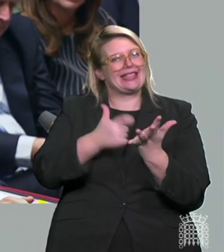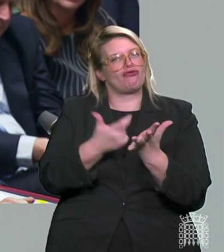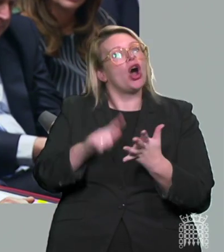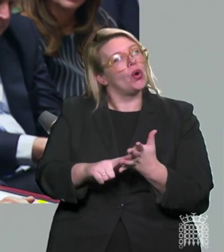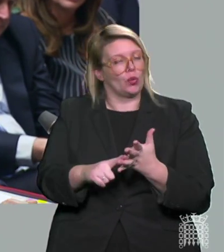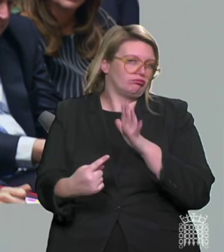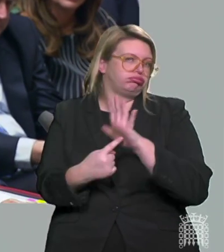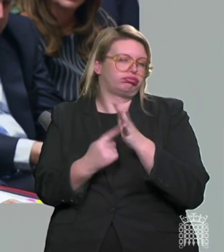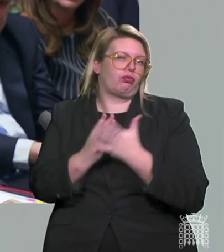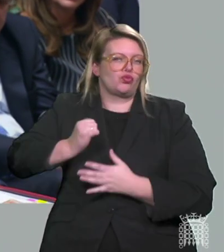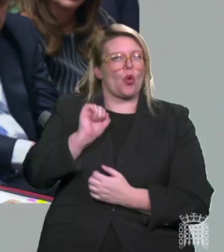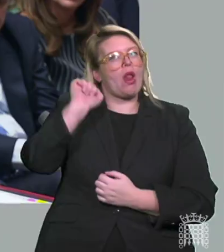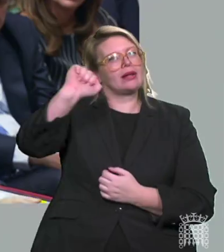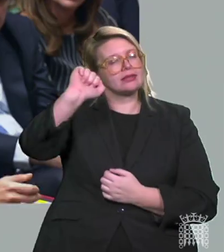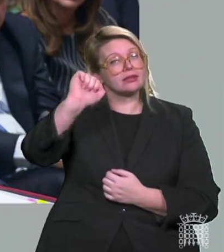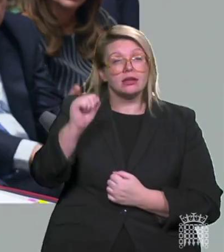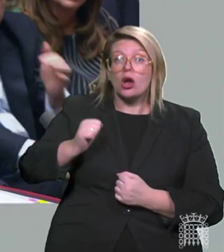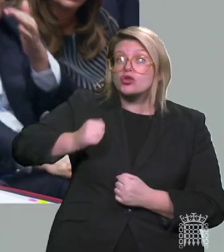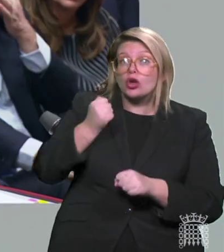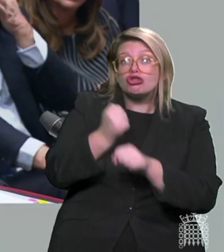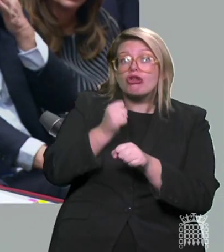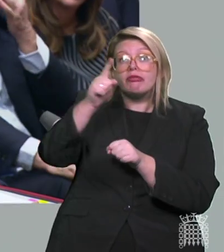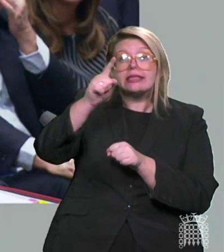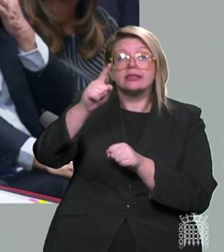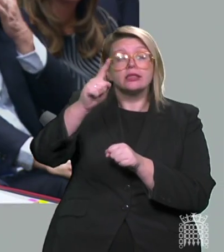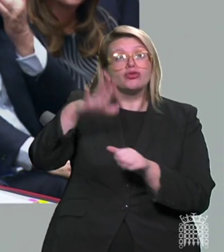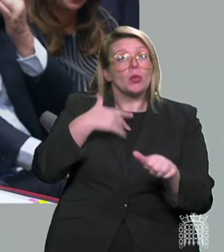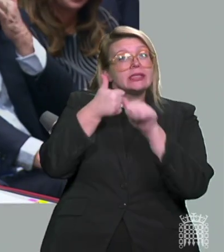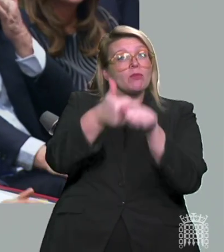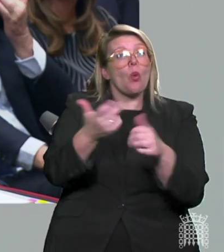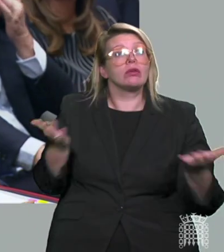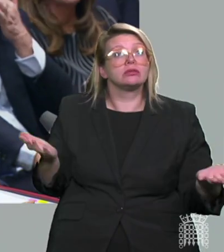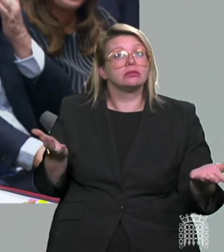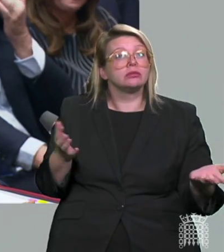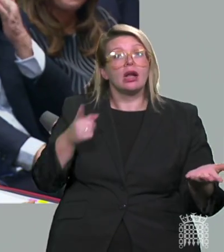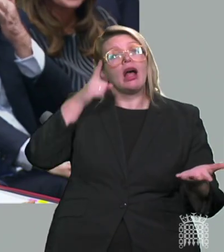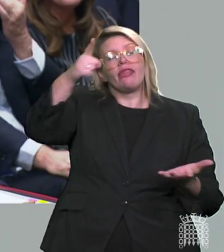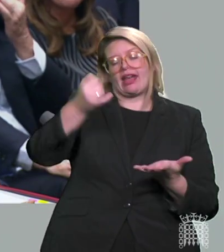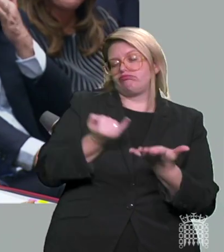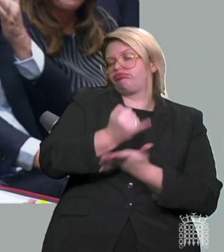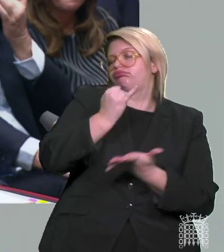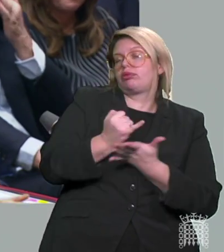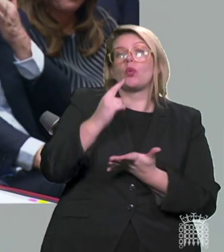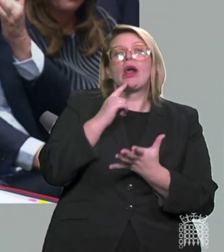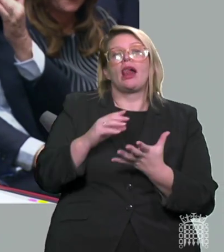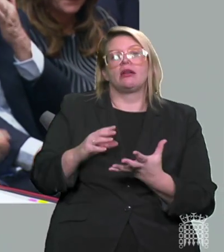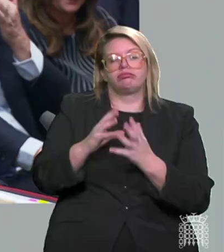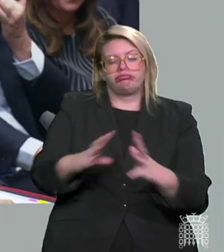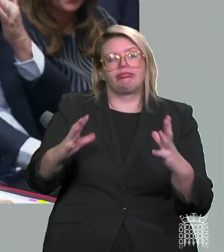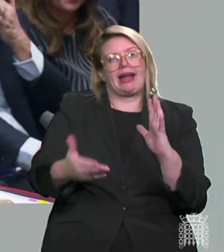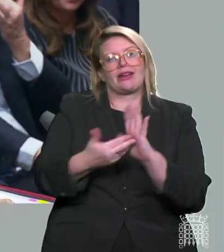We now know, however, that the Scottish Government do not want to support the Scottish energy industry and the 200,000 jobs that it produces.